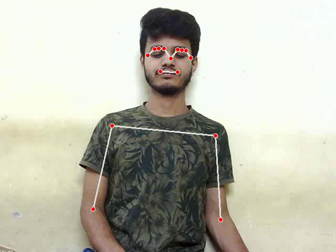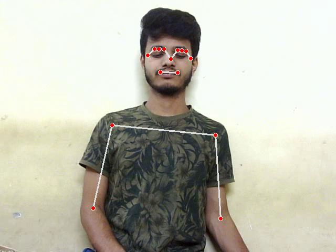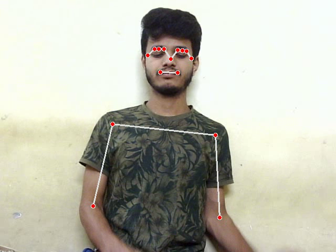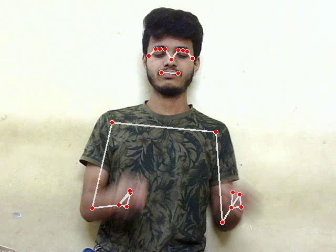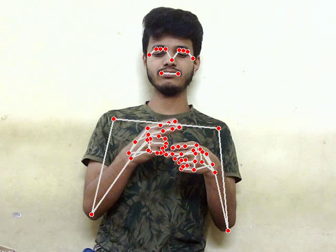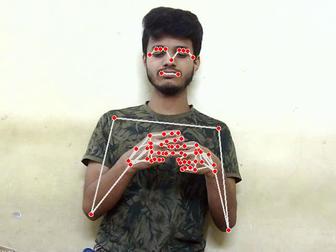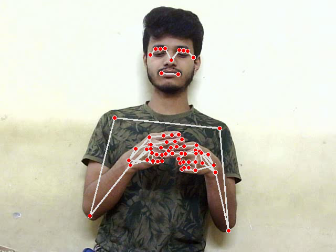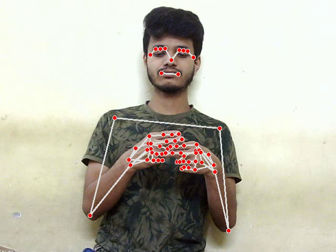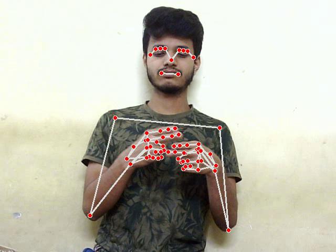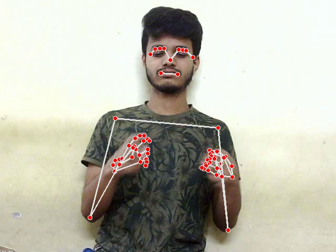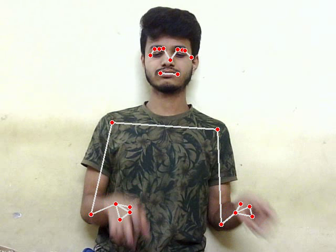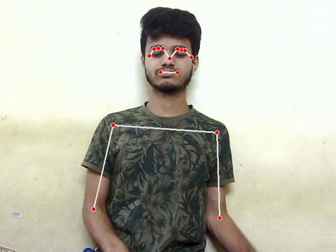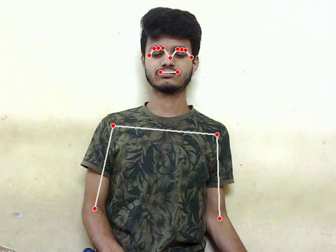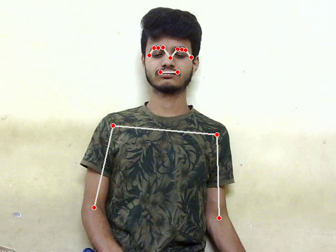name